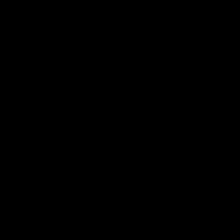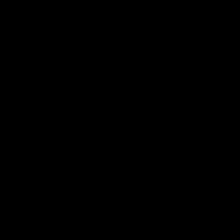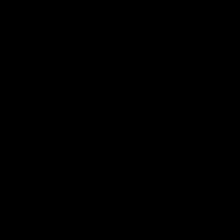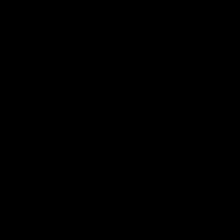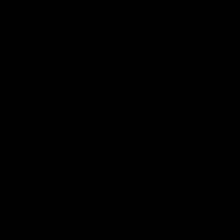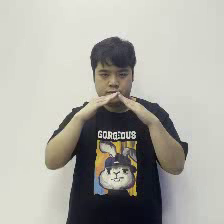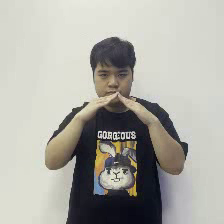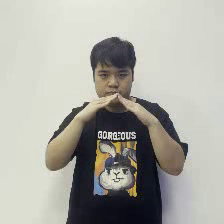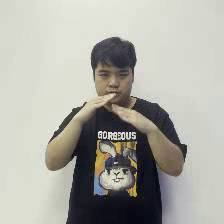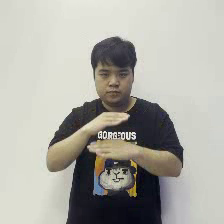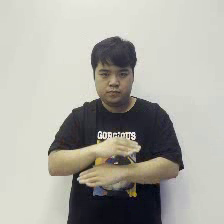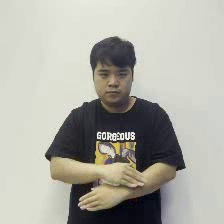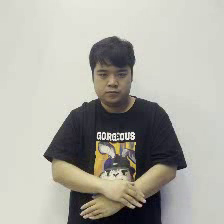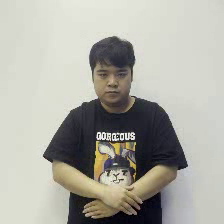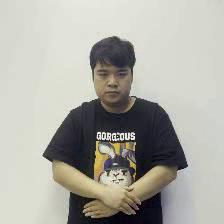Nhà